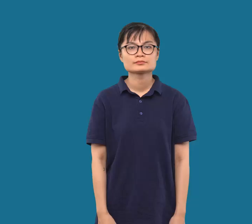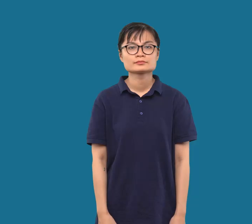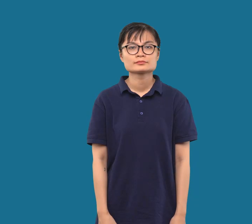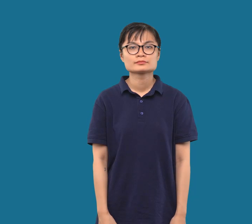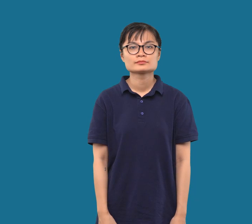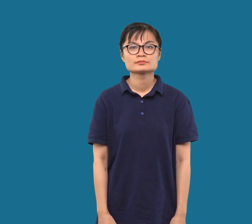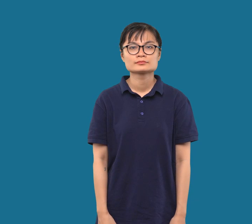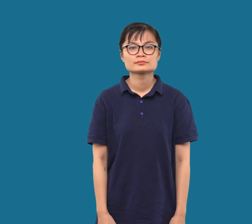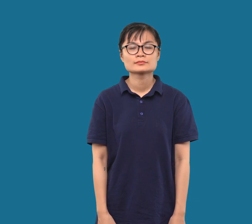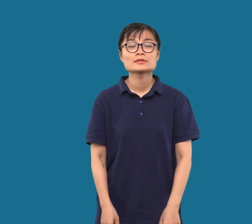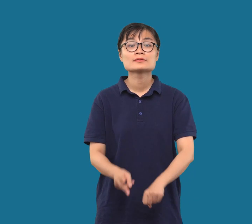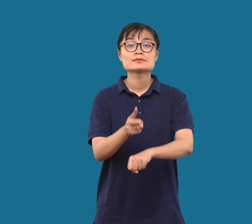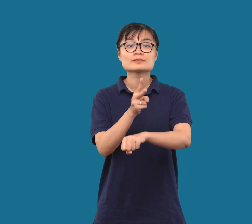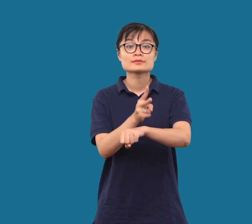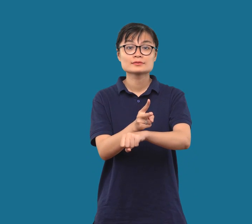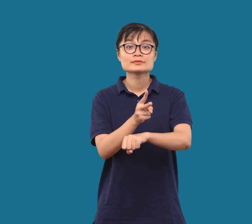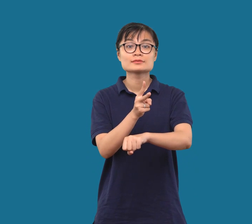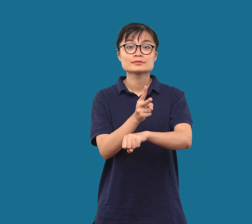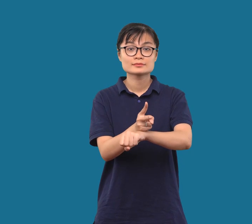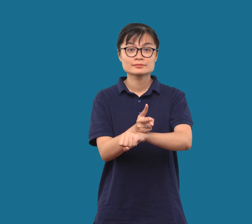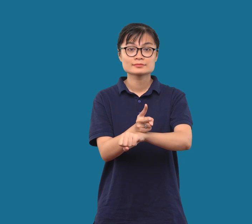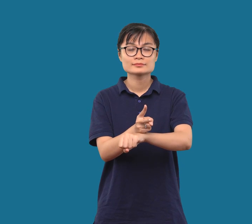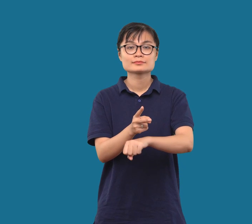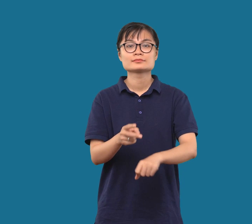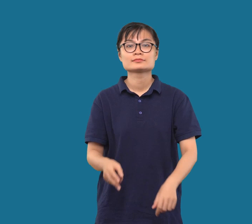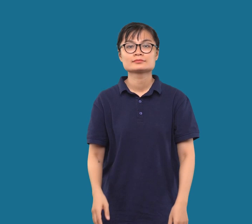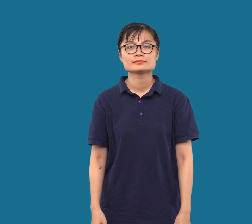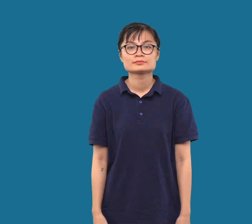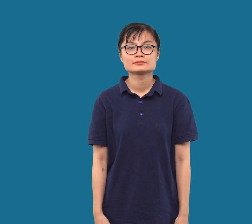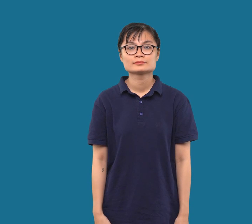vận tốc